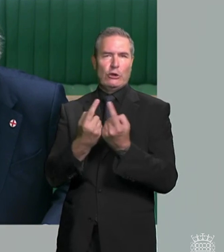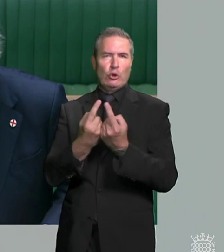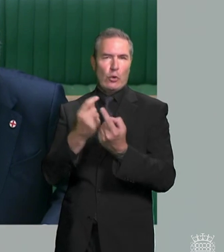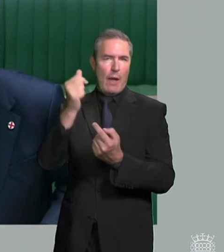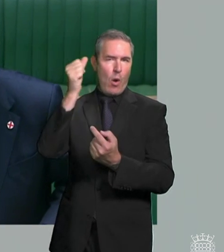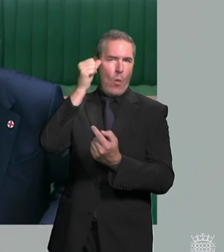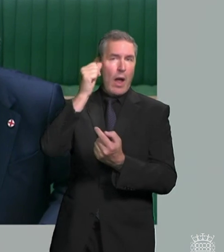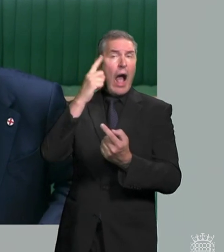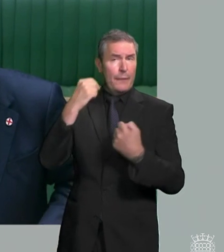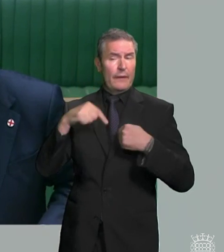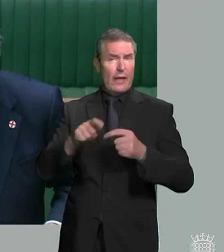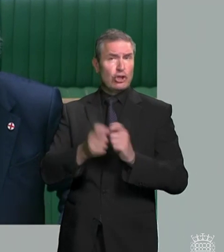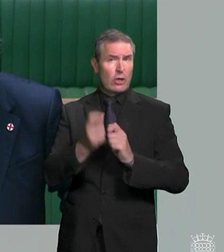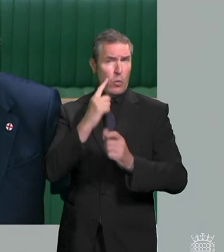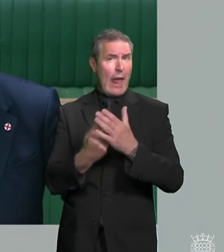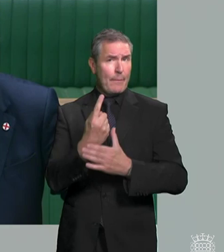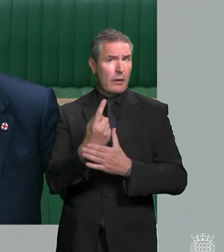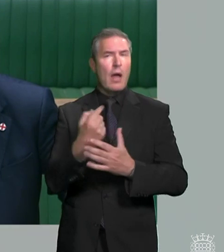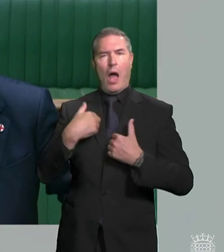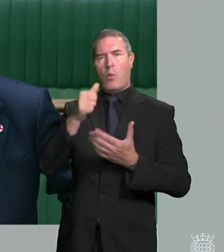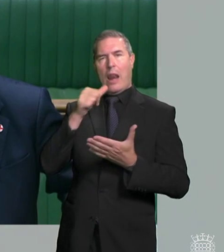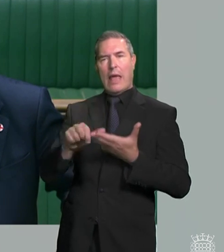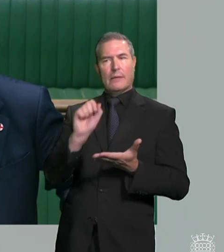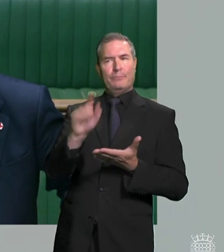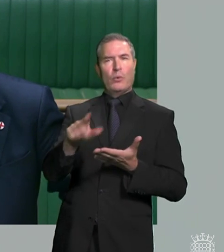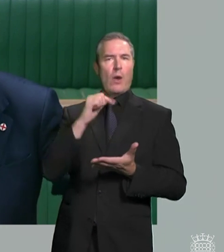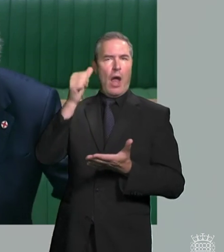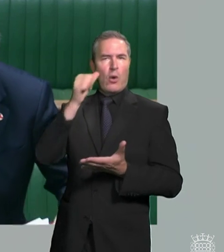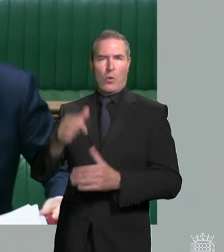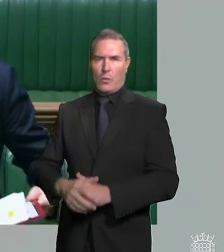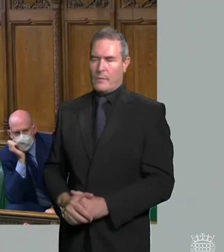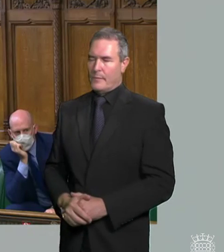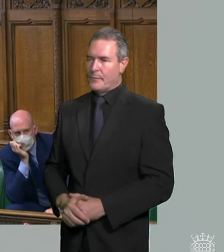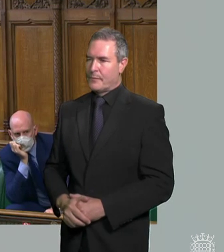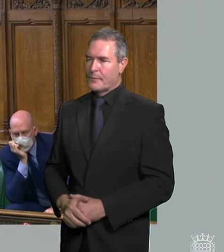To the best of my knowledge, we are making that change, but I will write to her as soon as I have that information.